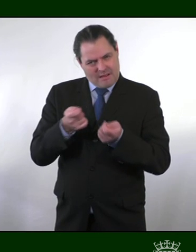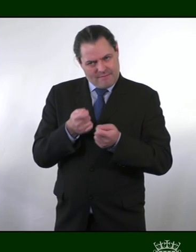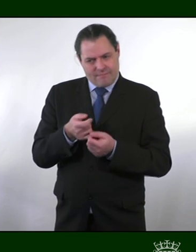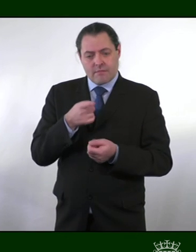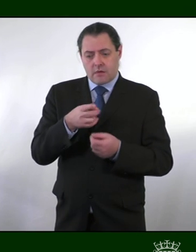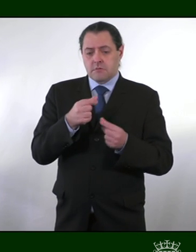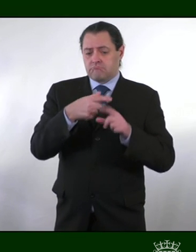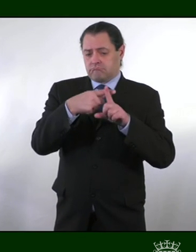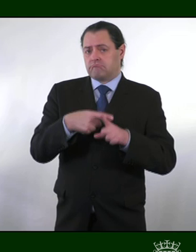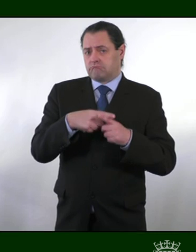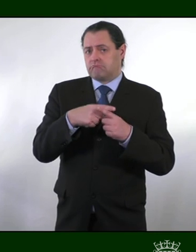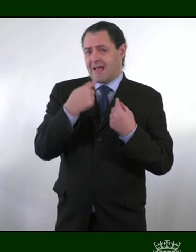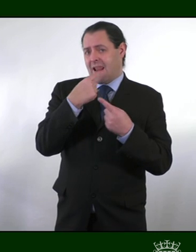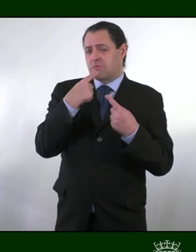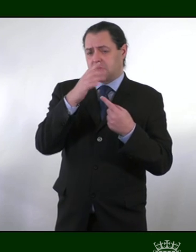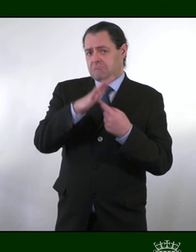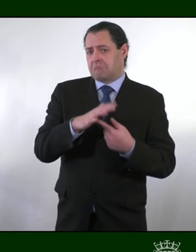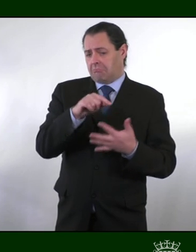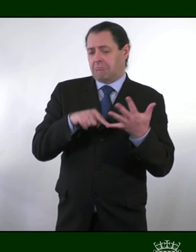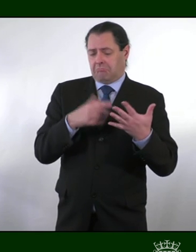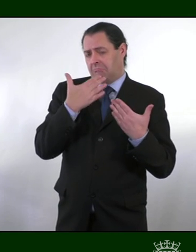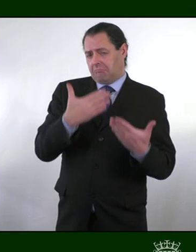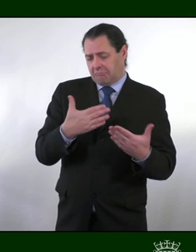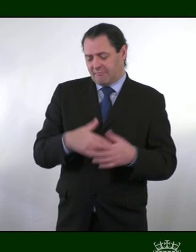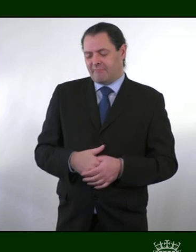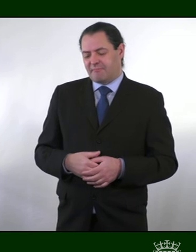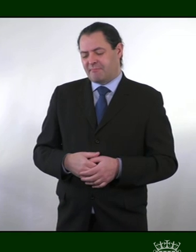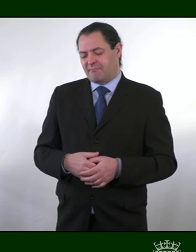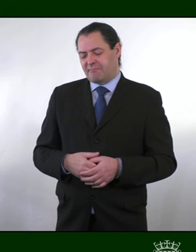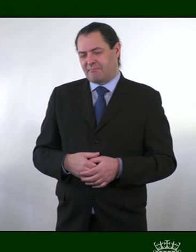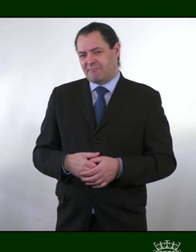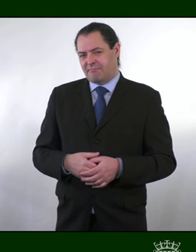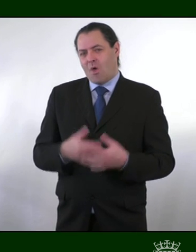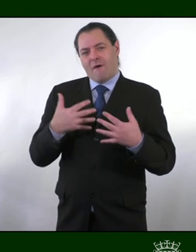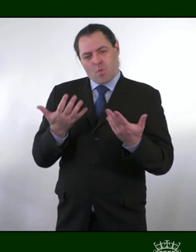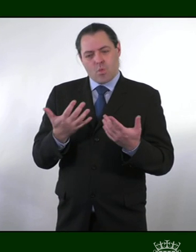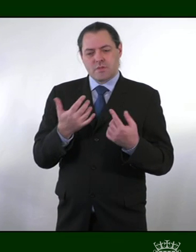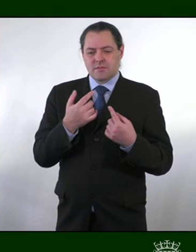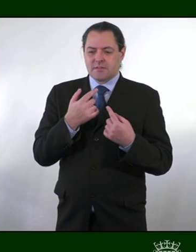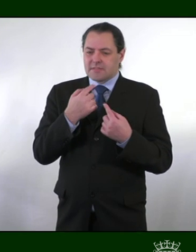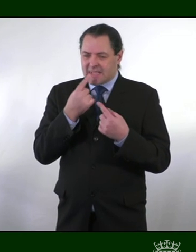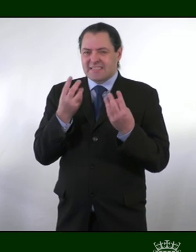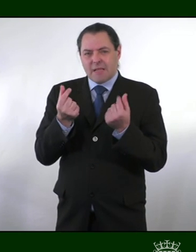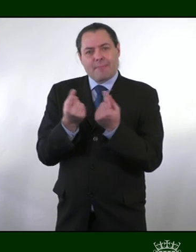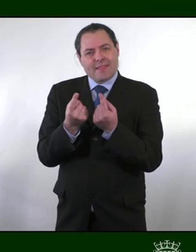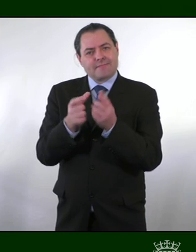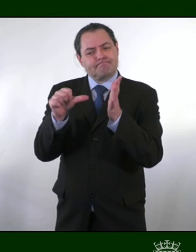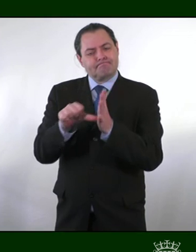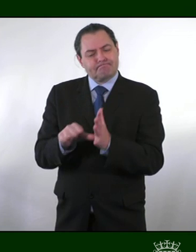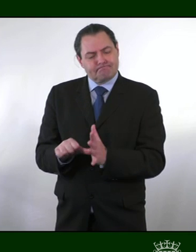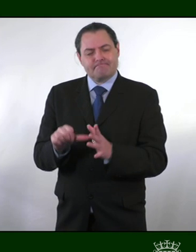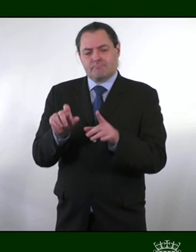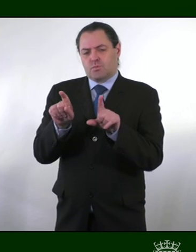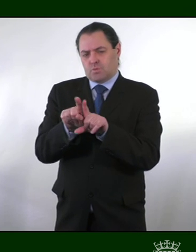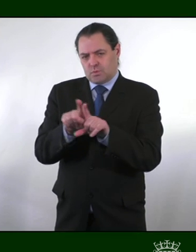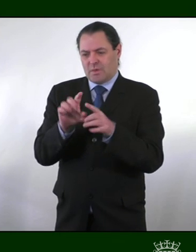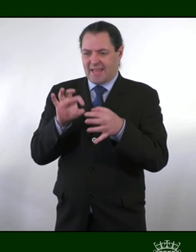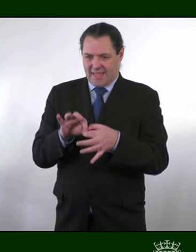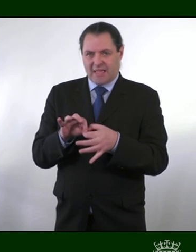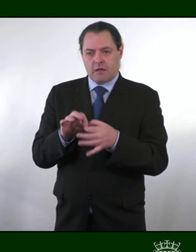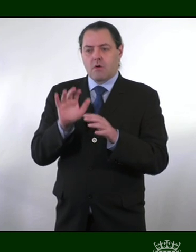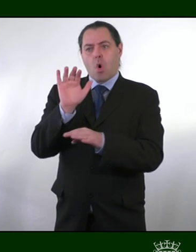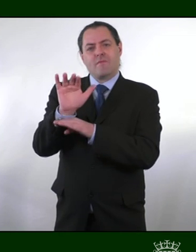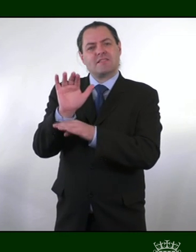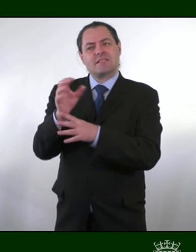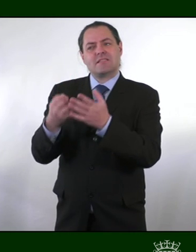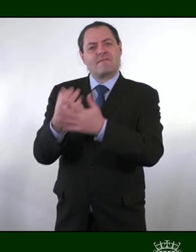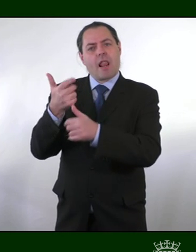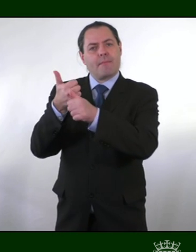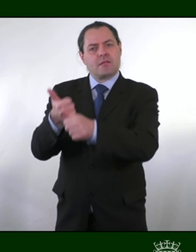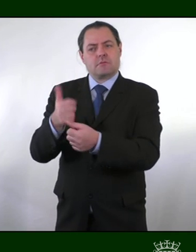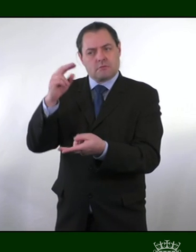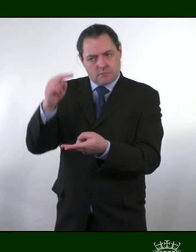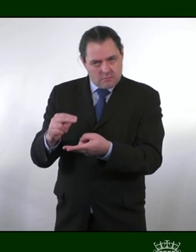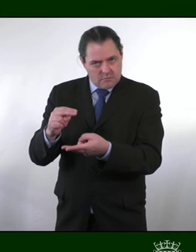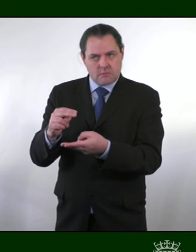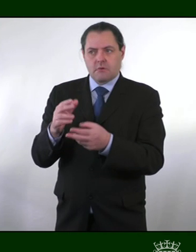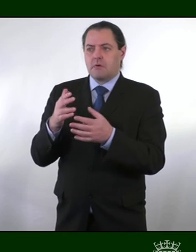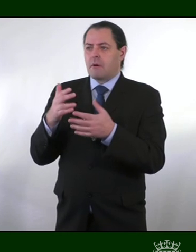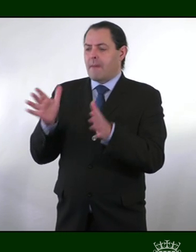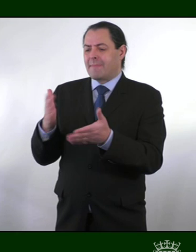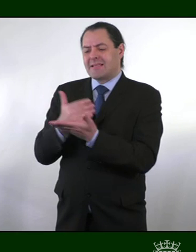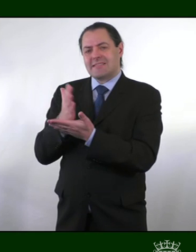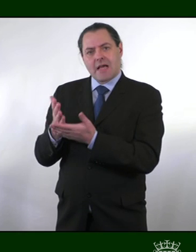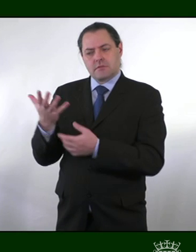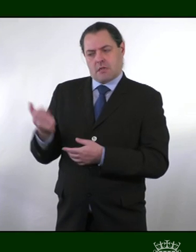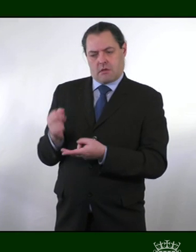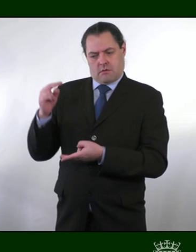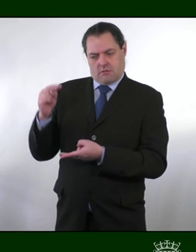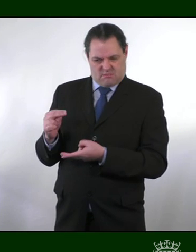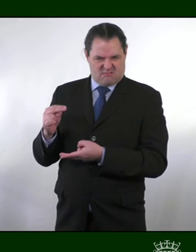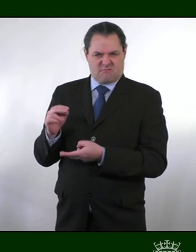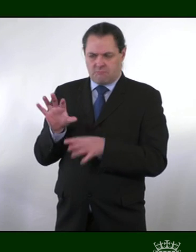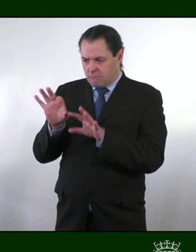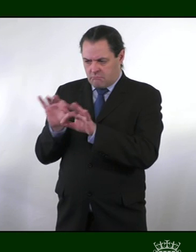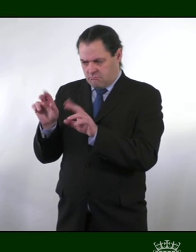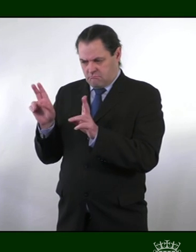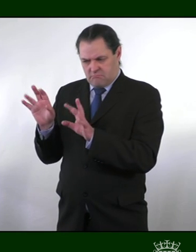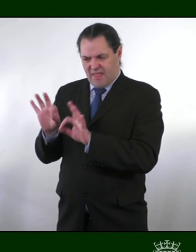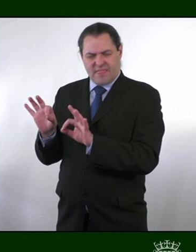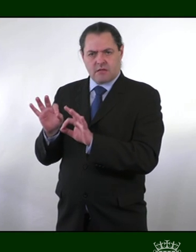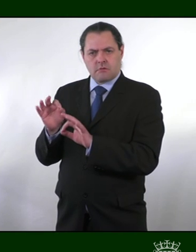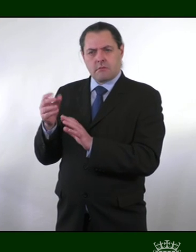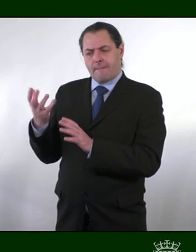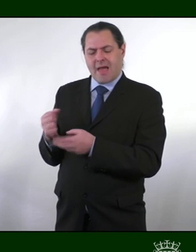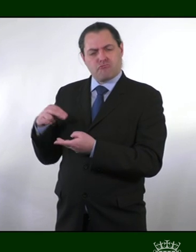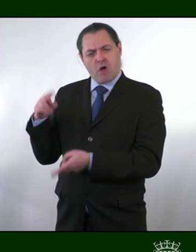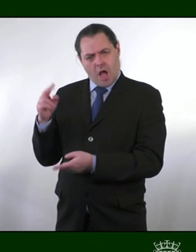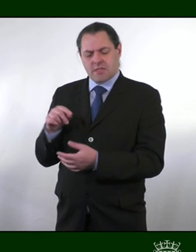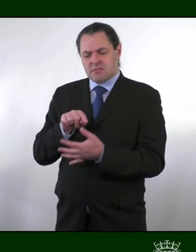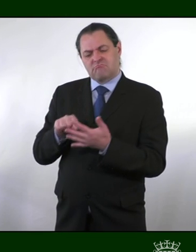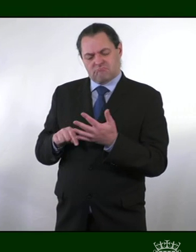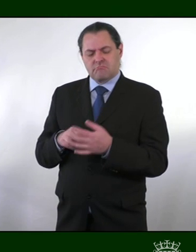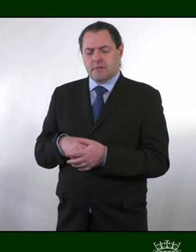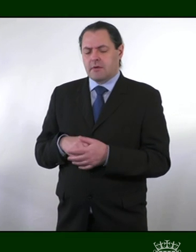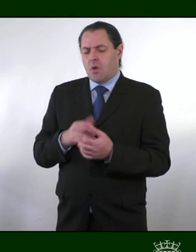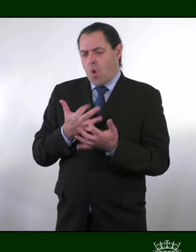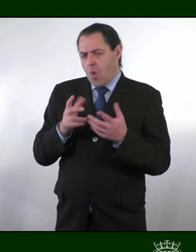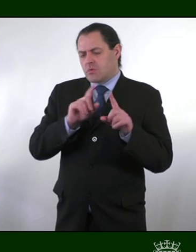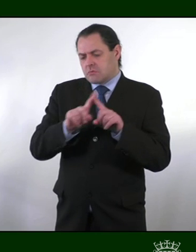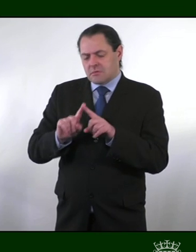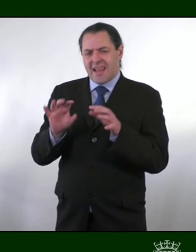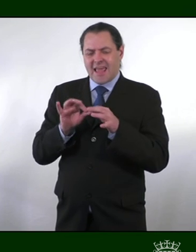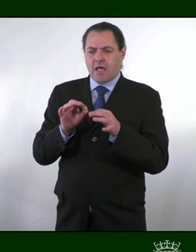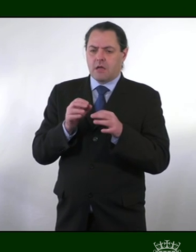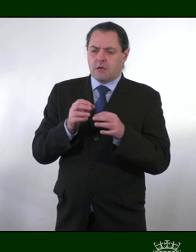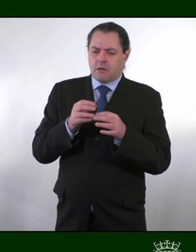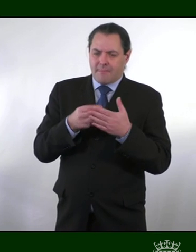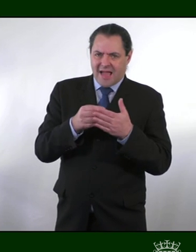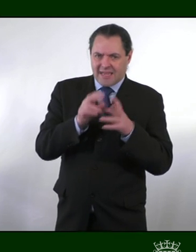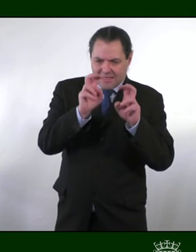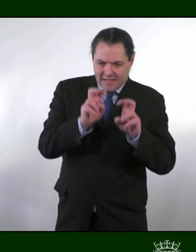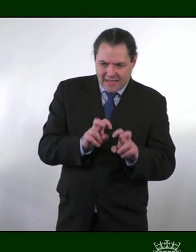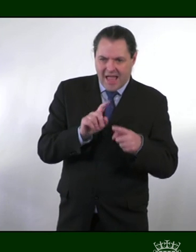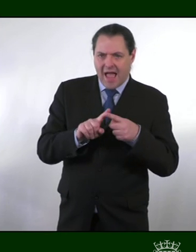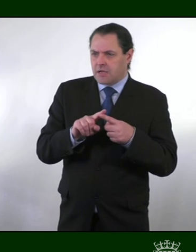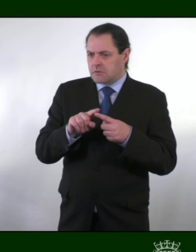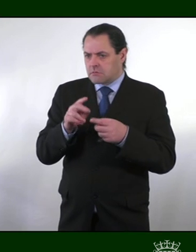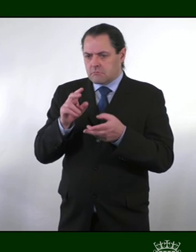Friend has just announced. However, he has inevitably revealed some of the more difficult decisions that he has to make around a reduction in overseas development aid and the freezing of public sector pay next year—not across the board but on a selective basis—and there will be many difficult decisions of that type around spending and taxation in the future.